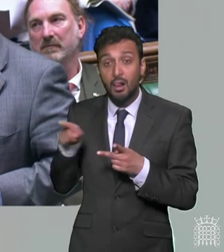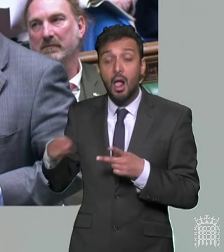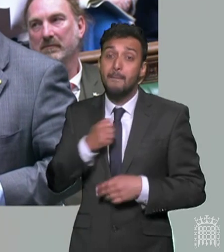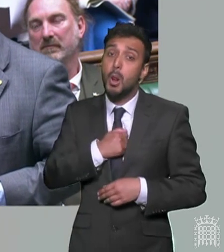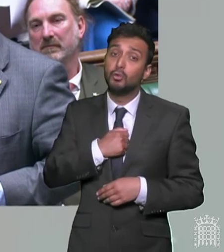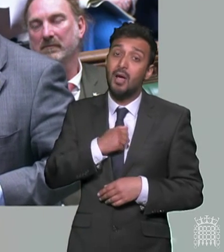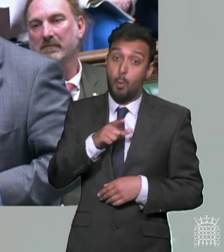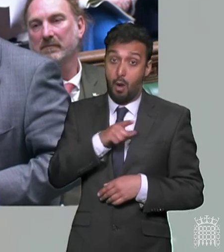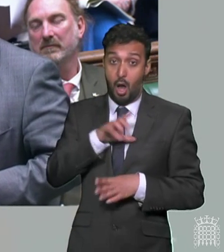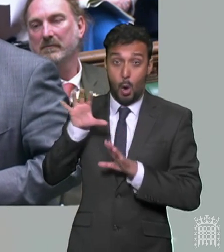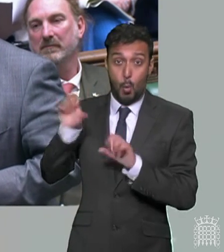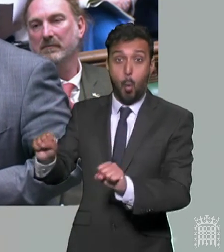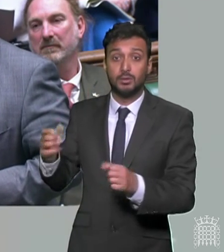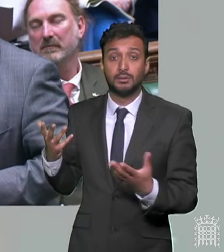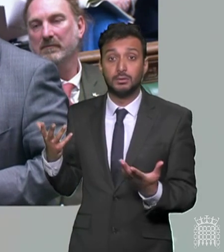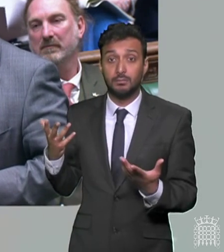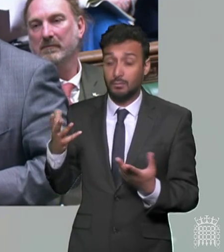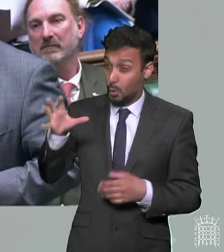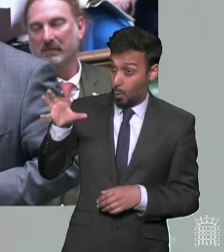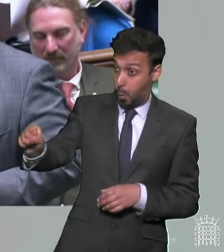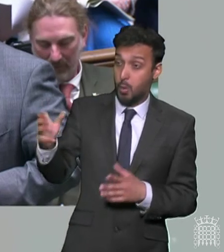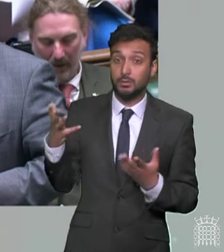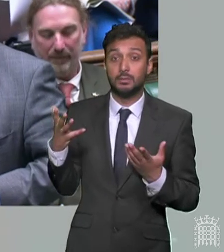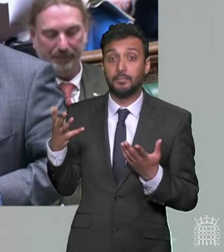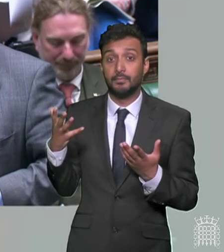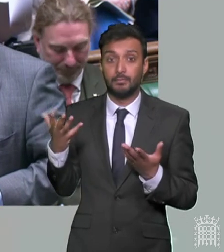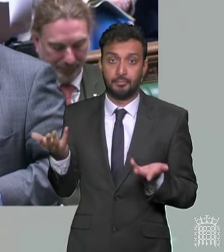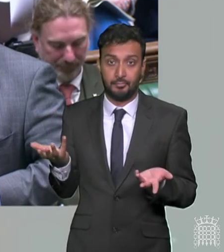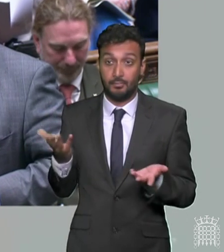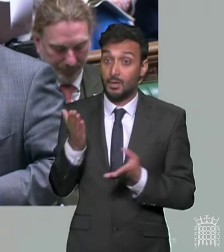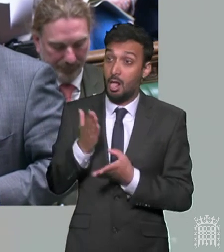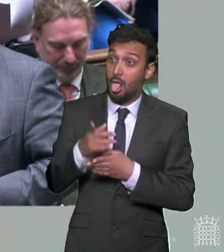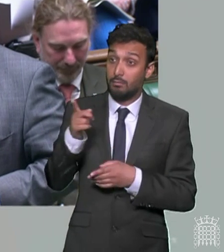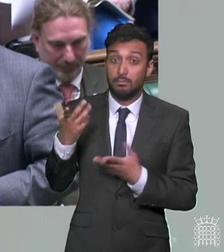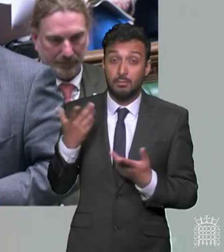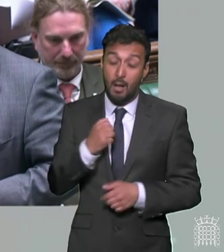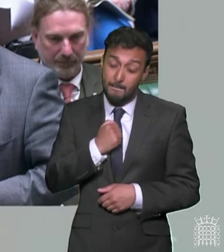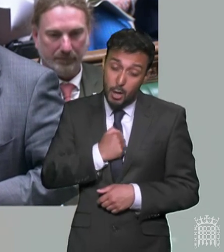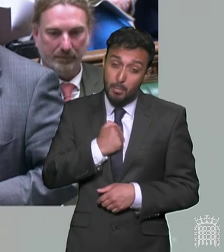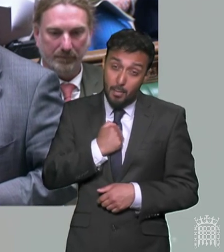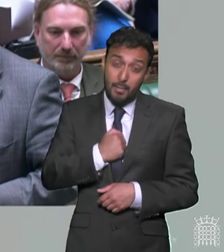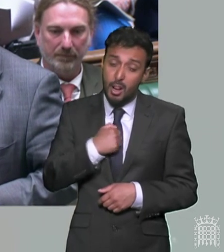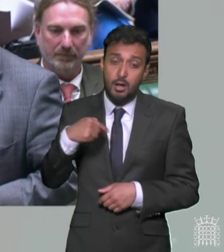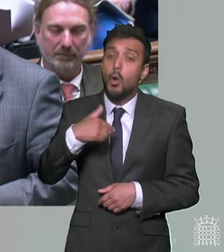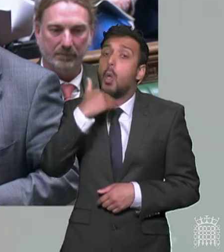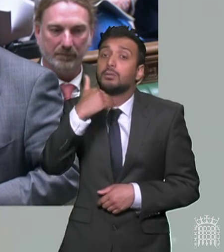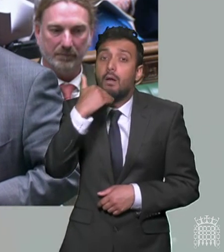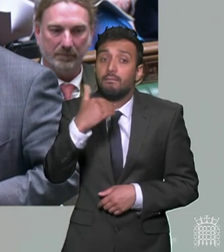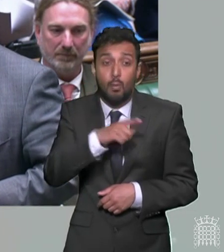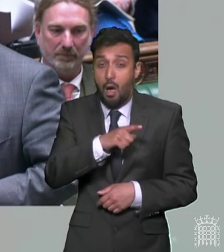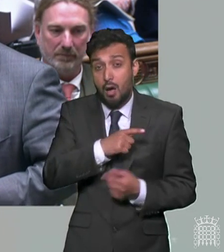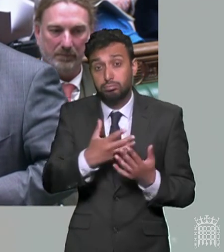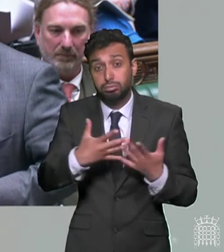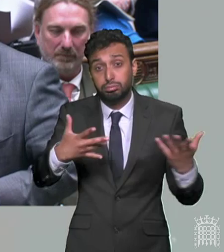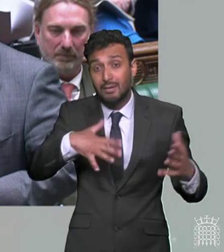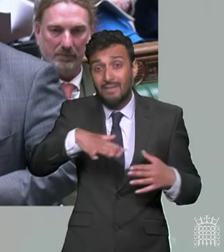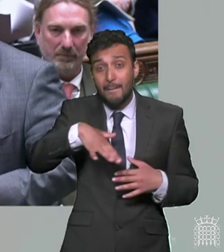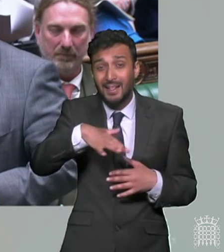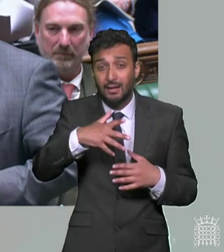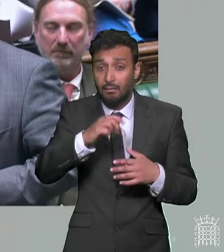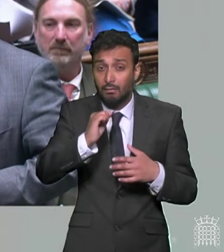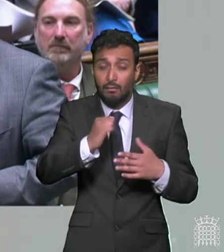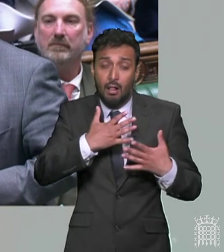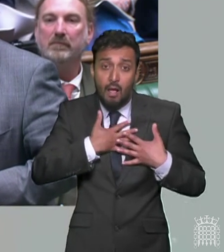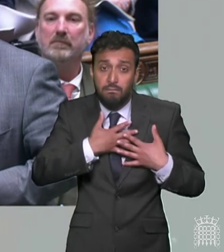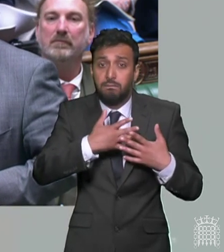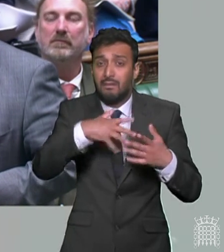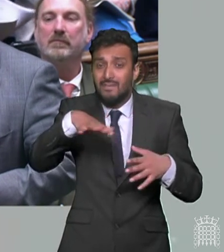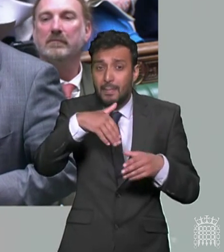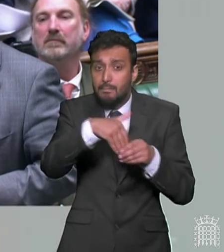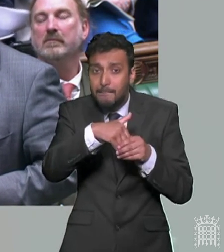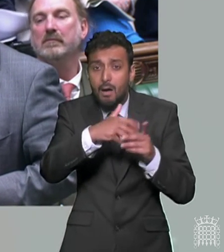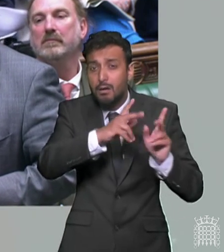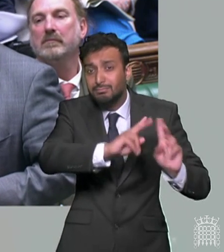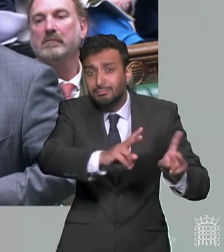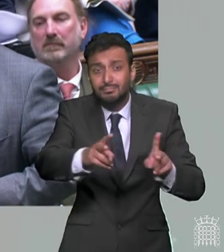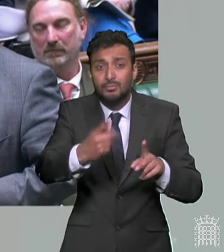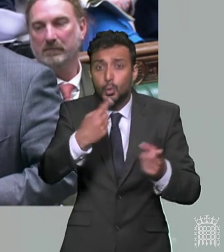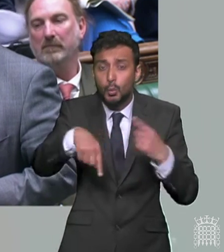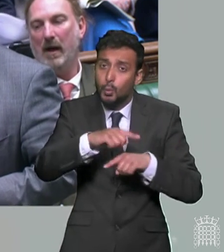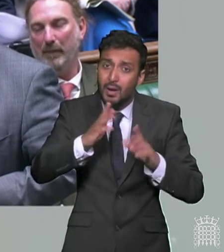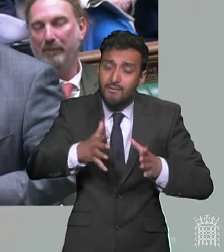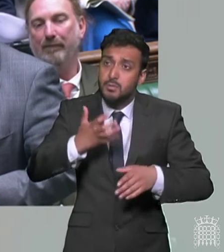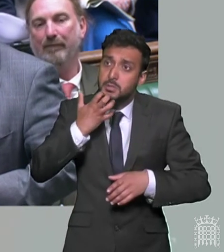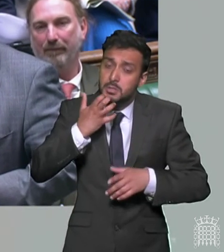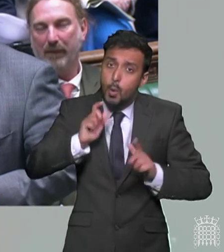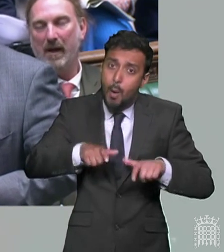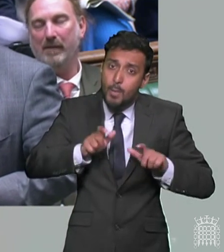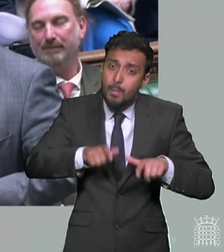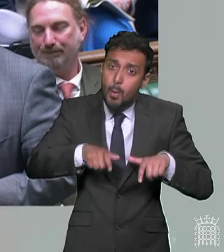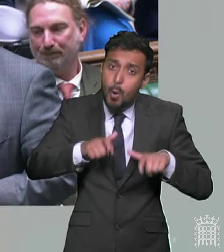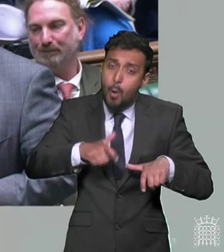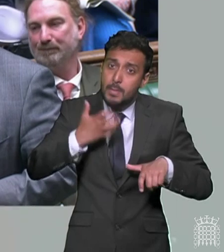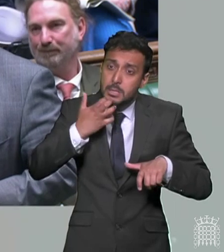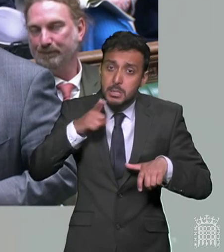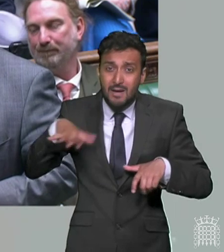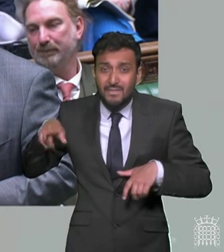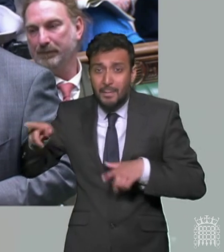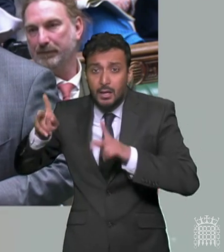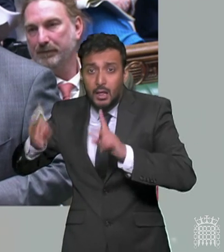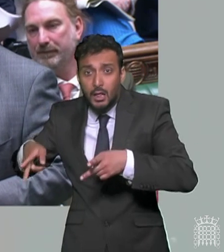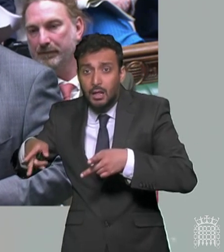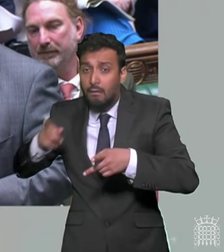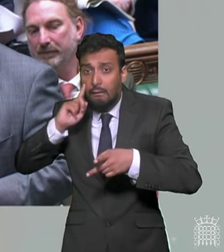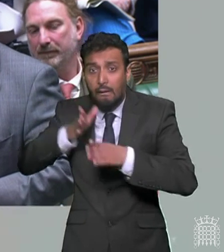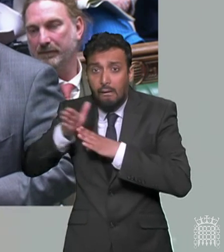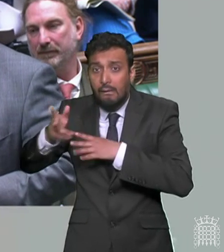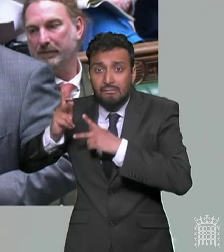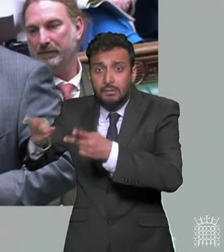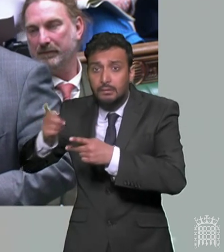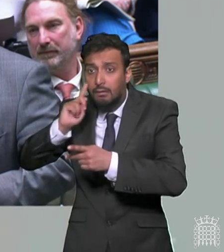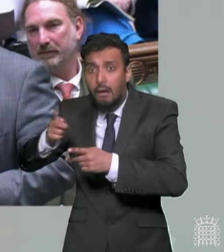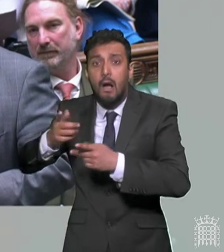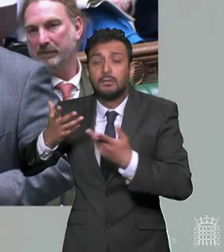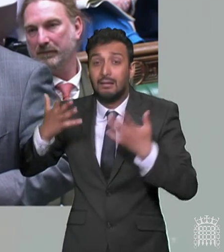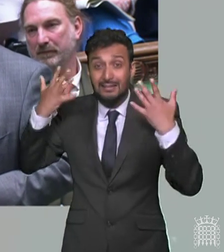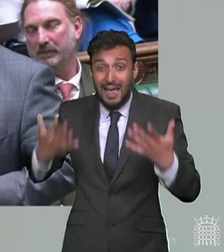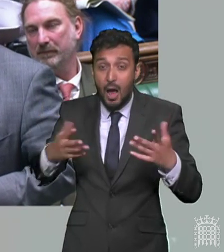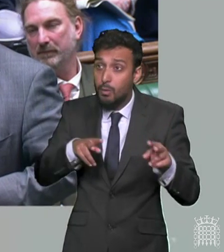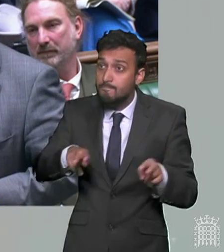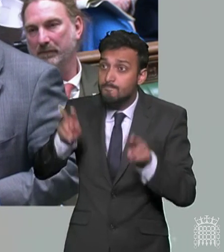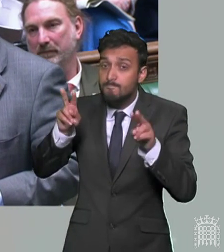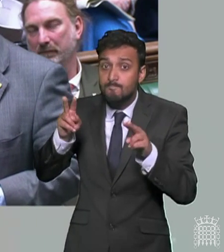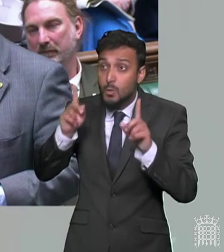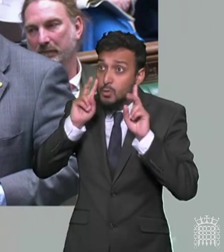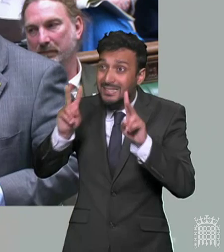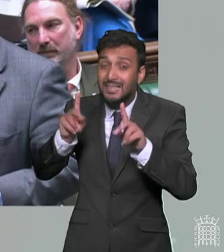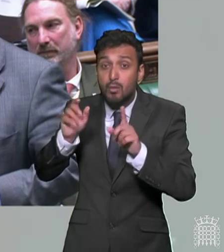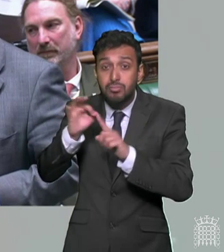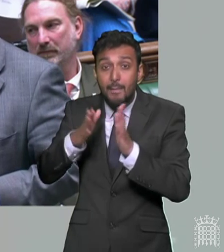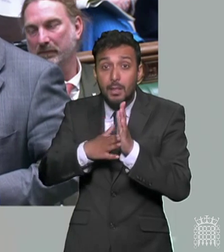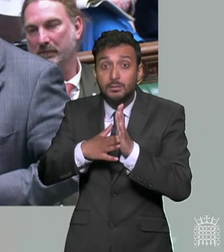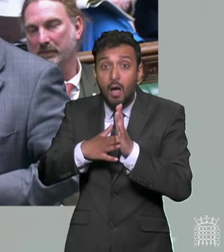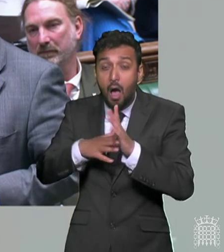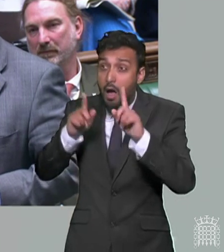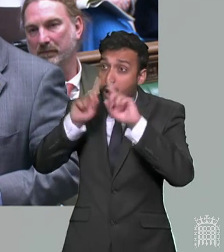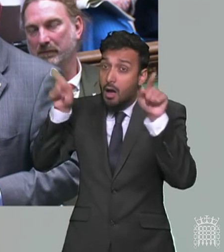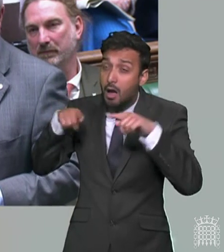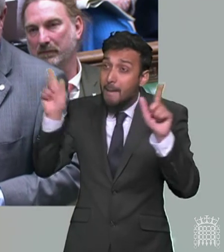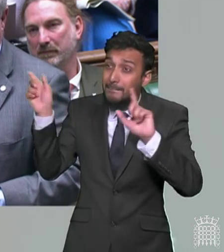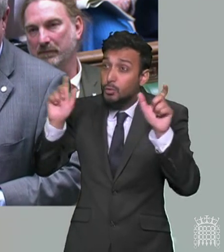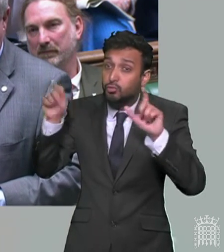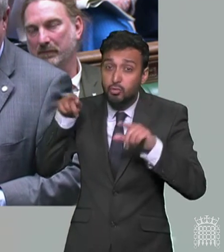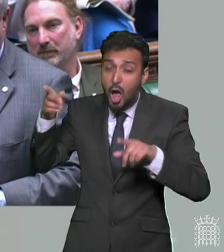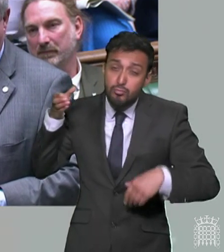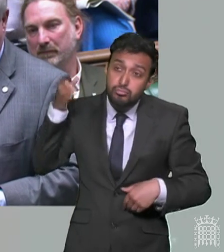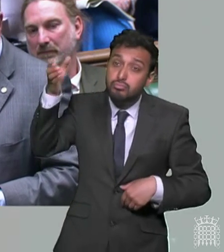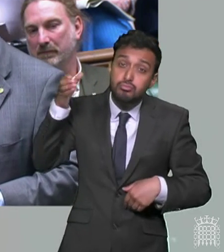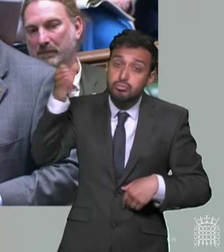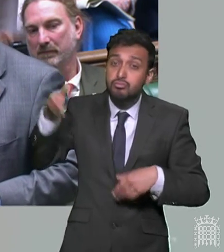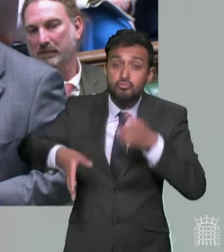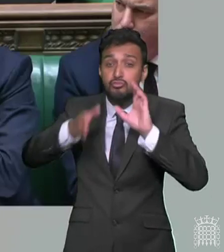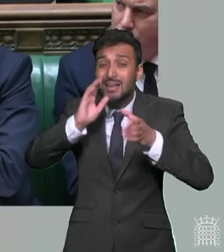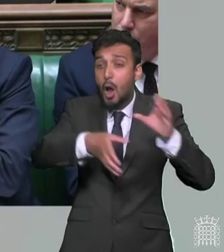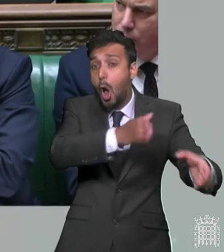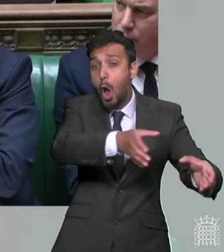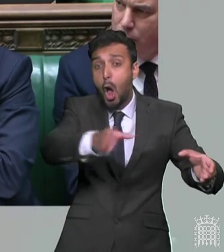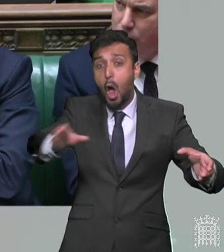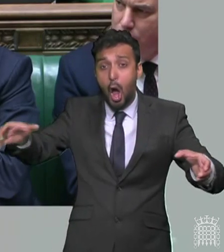The reality is that no apology will ever be enough for the families of people who lost loved ones—the families who followed the rules, who stayed at home while their nearest and dearest were dying, and who are now forced to look at photographs of the Prime Minister, surrounded by drink, toasting to a party in the middle of a lockdown.